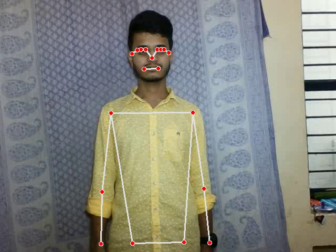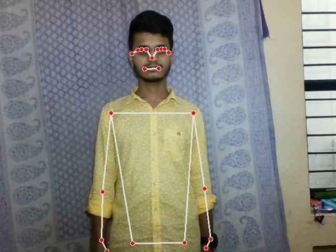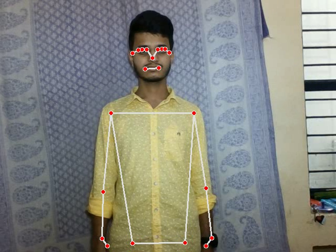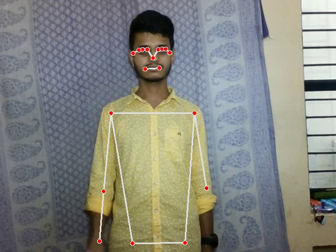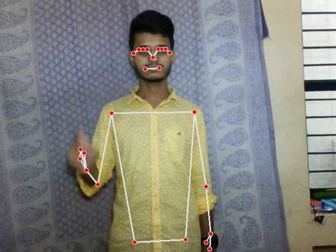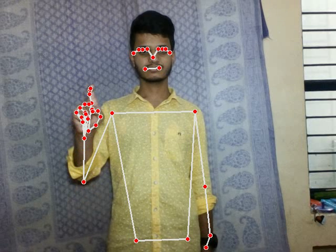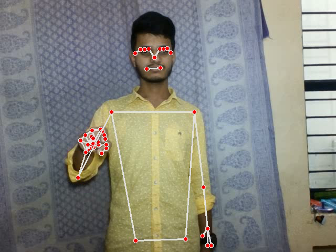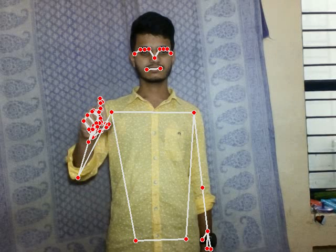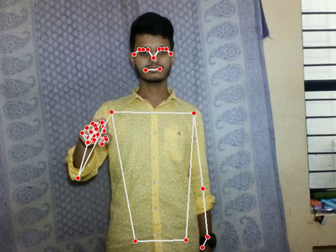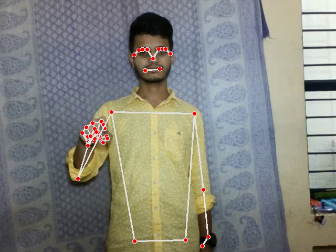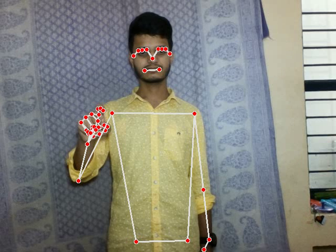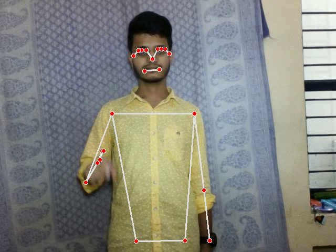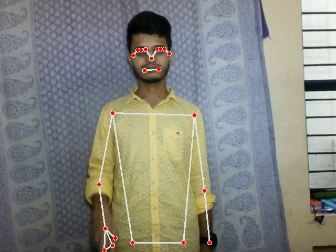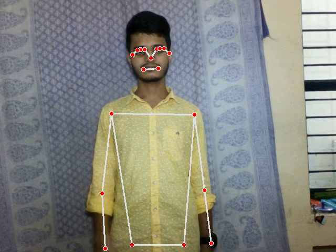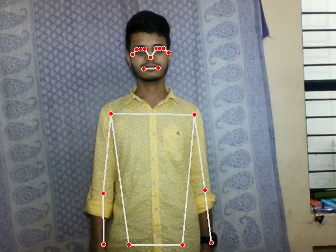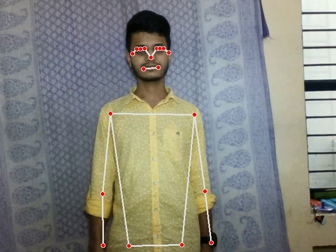need